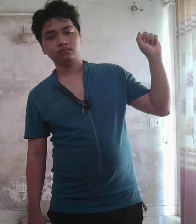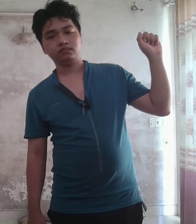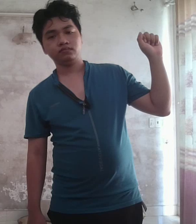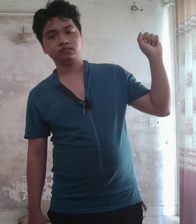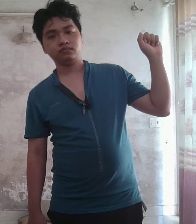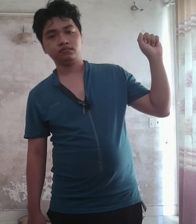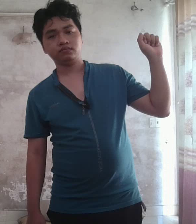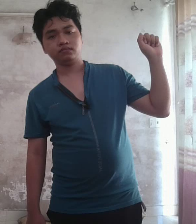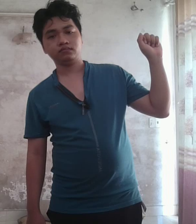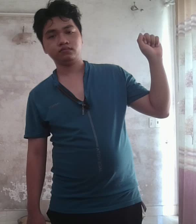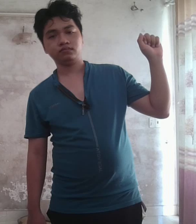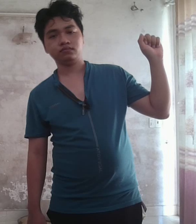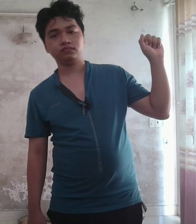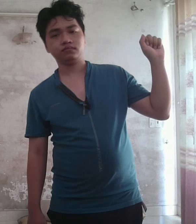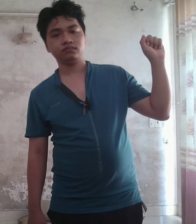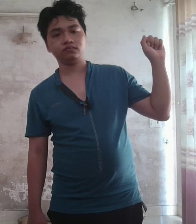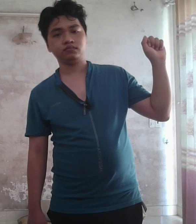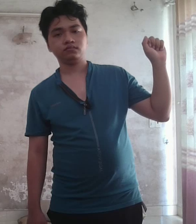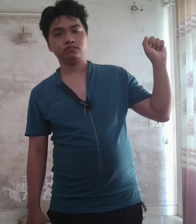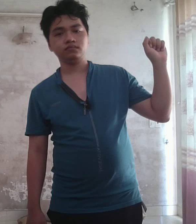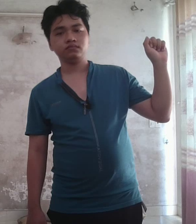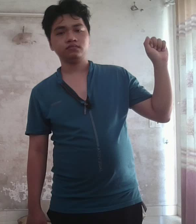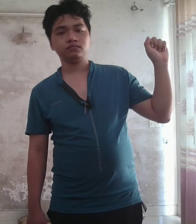a